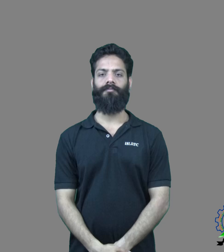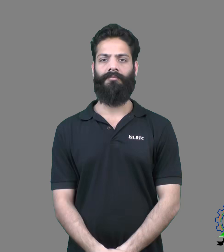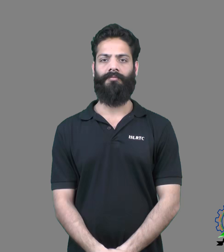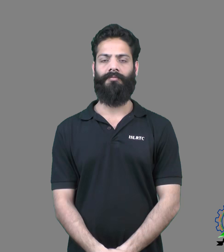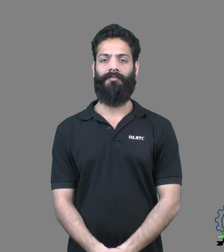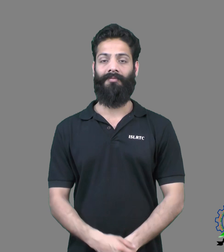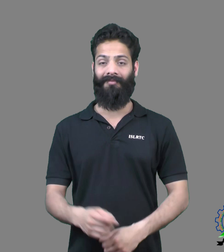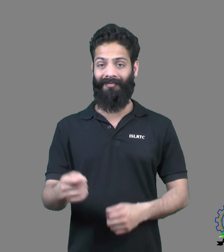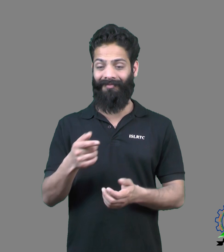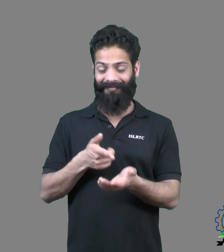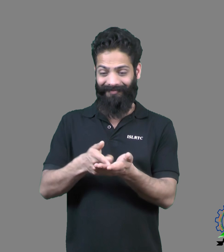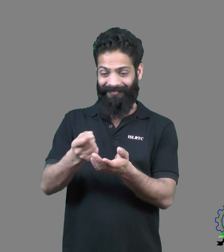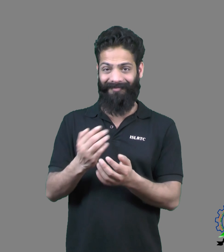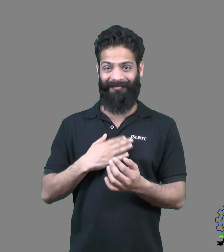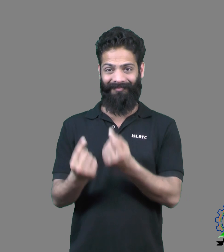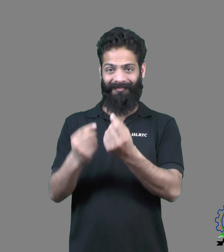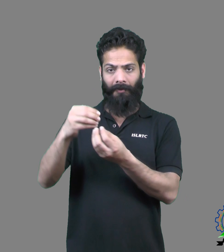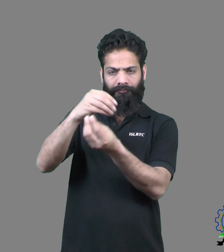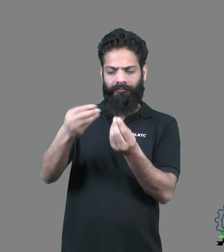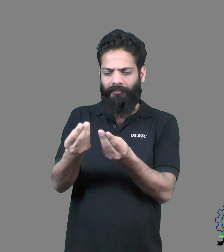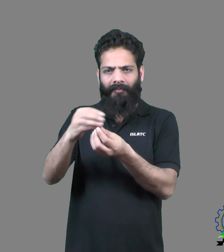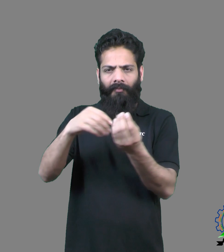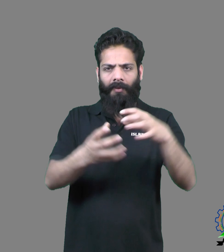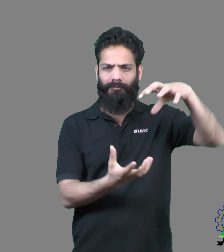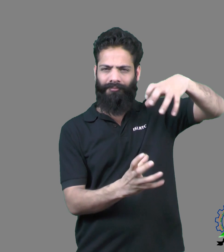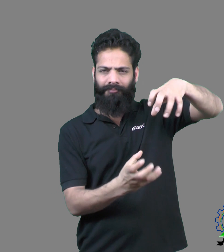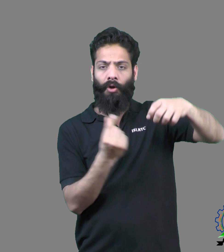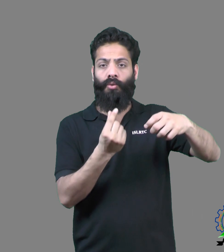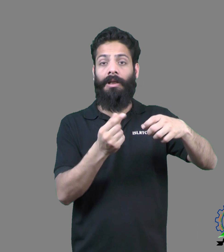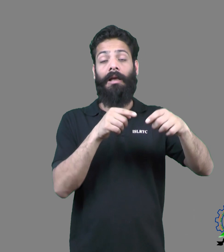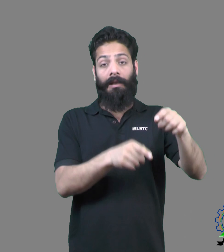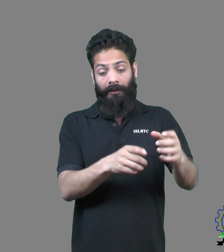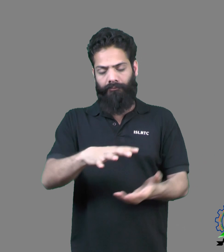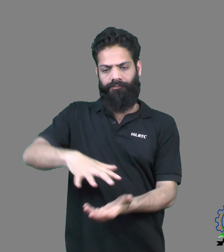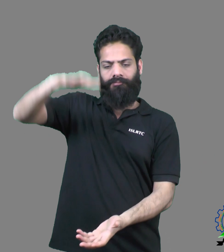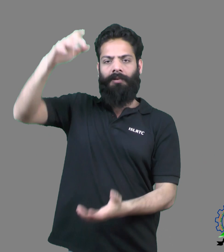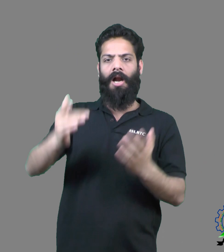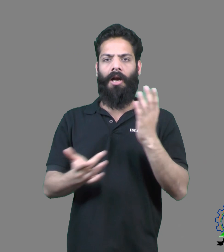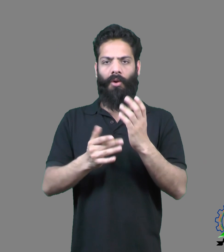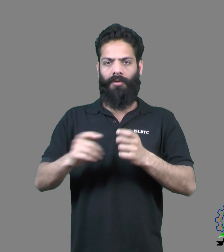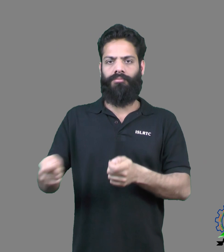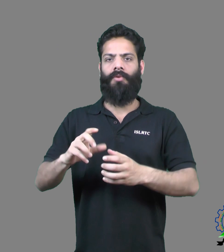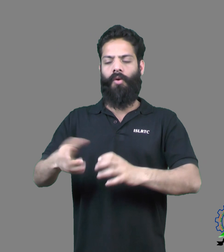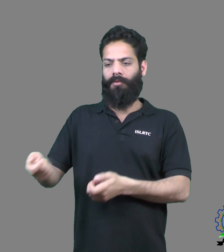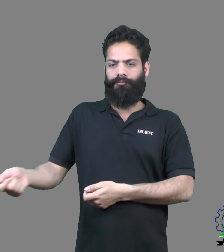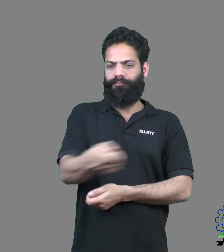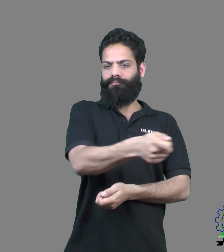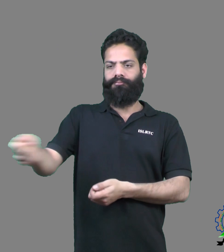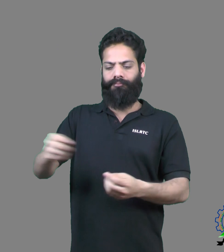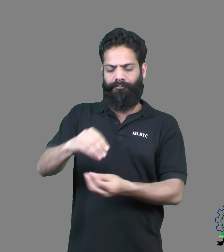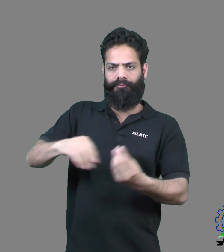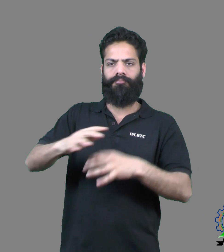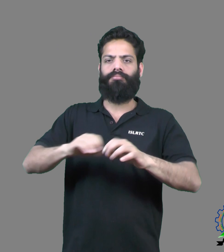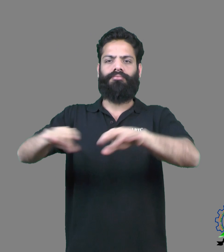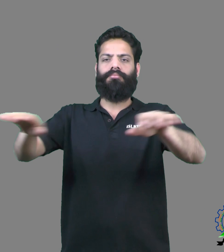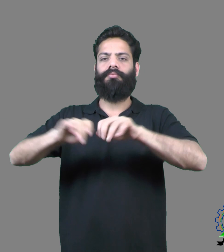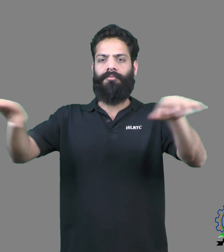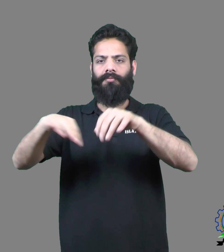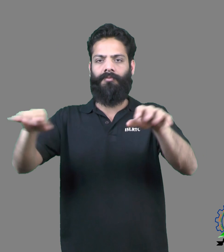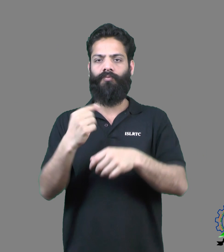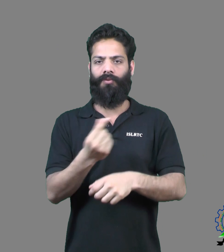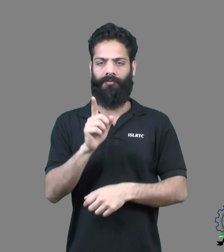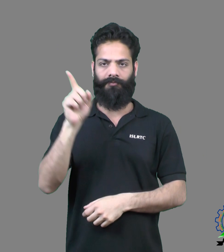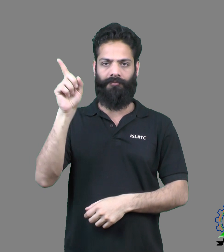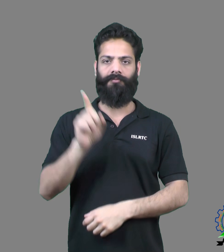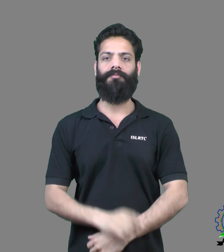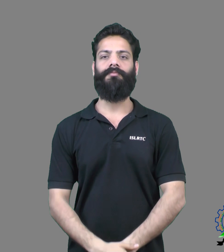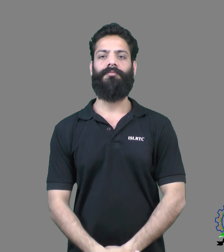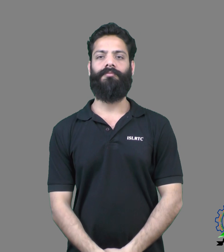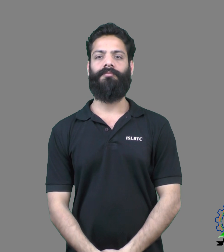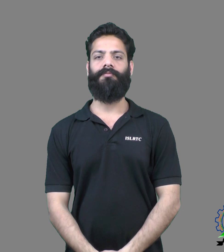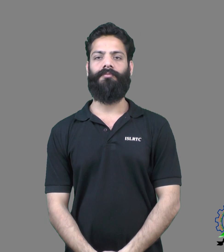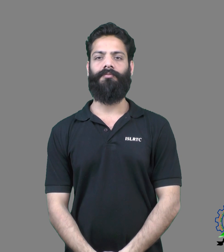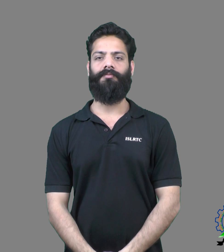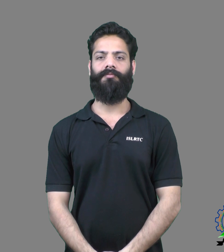Power Duster